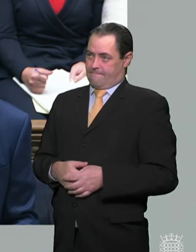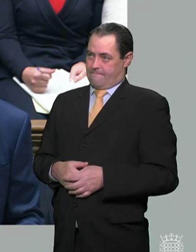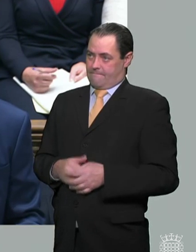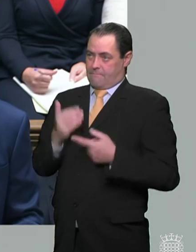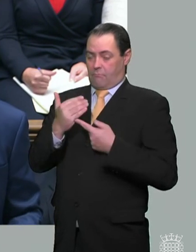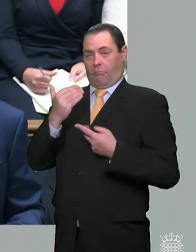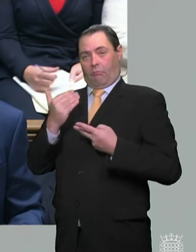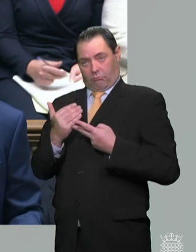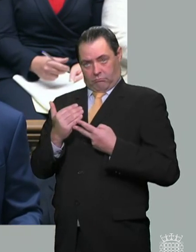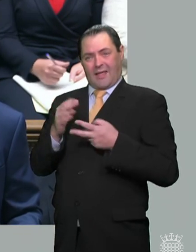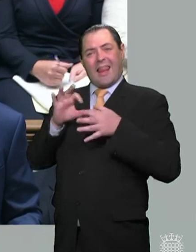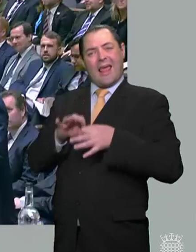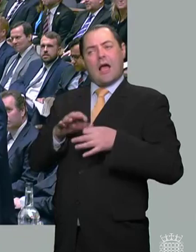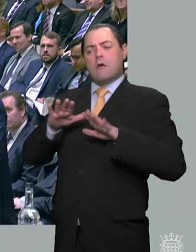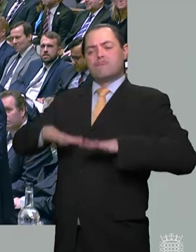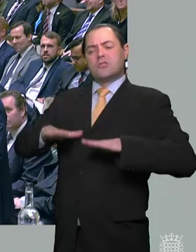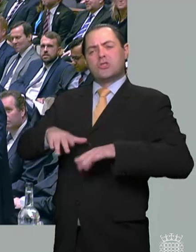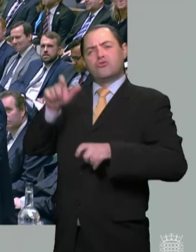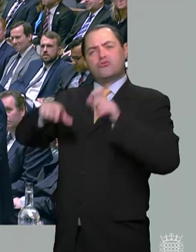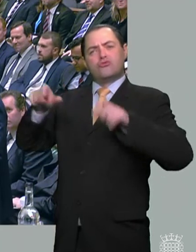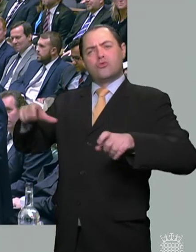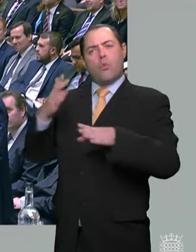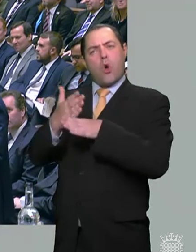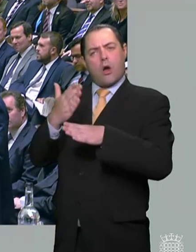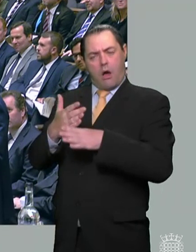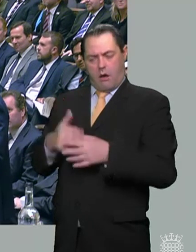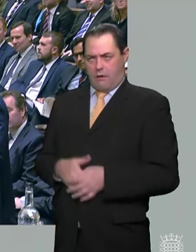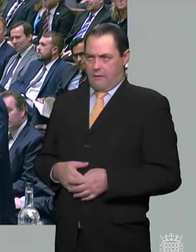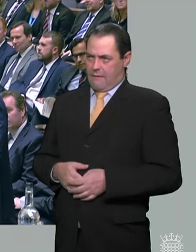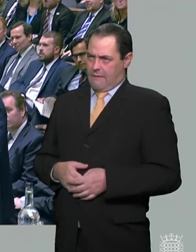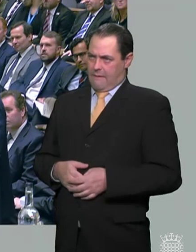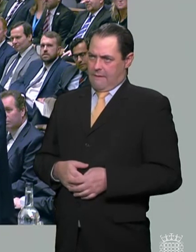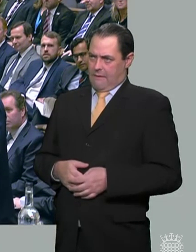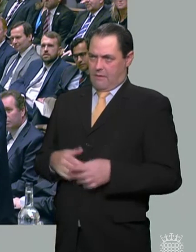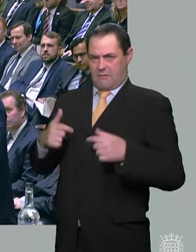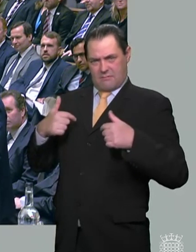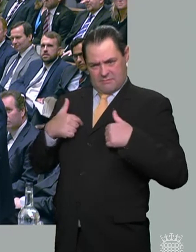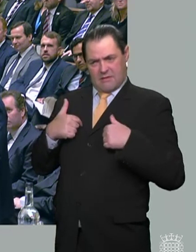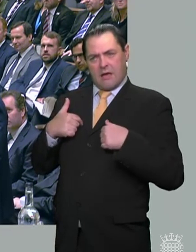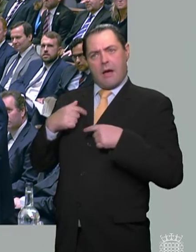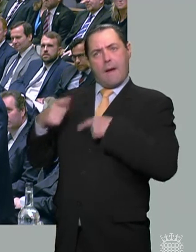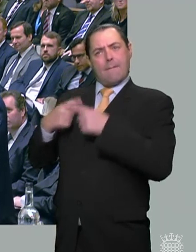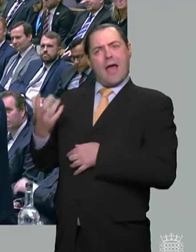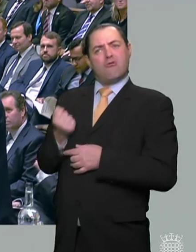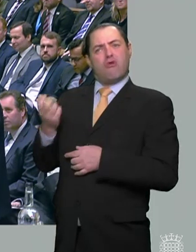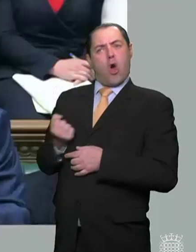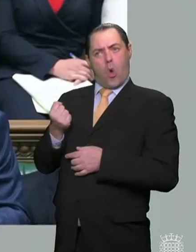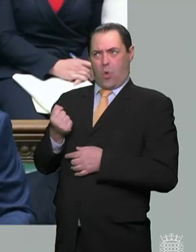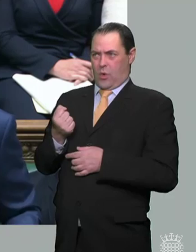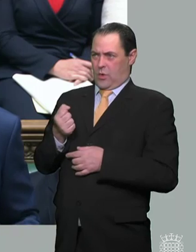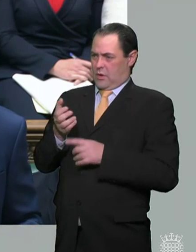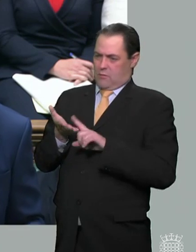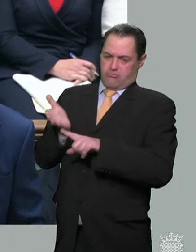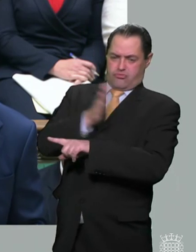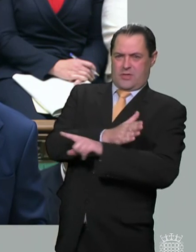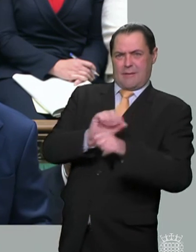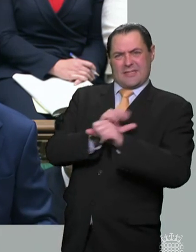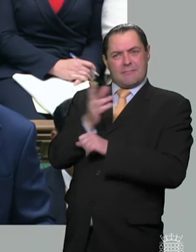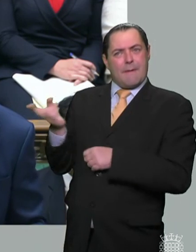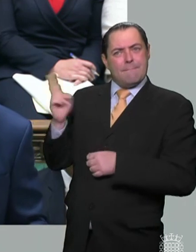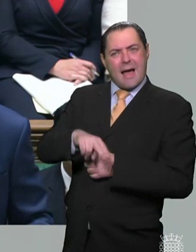When it comes to British workers, I say to her that we have got payroll employment back to levels we saw before the pandemic.